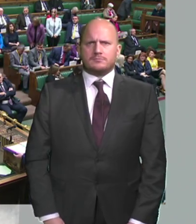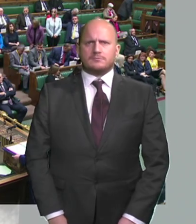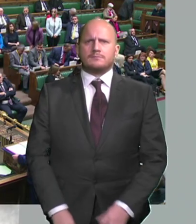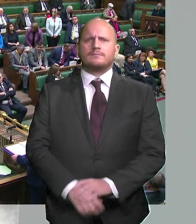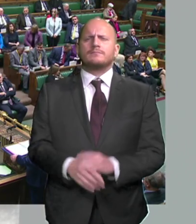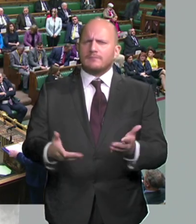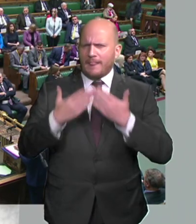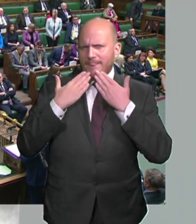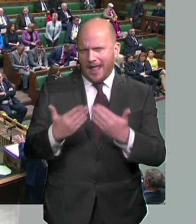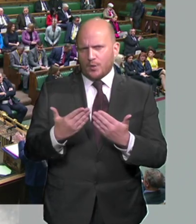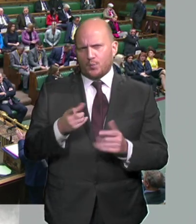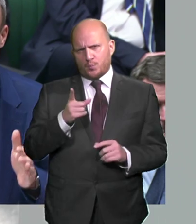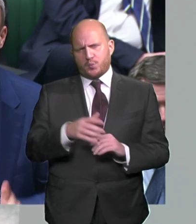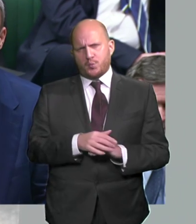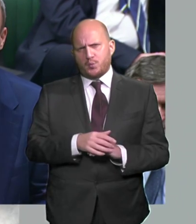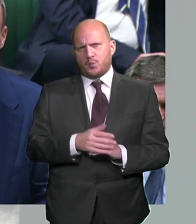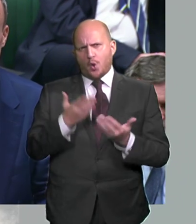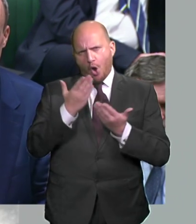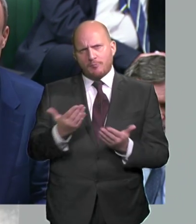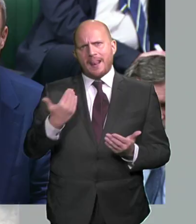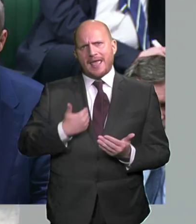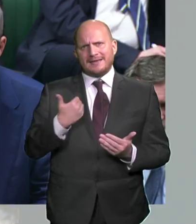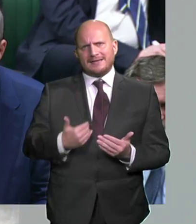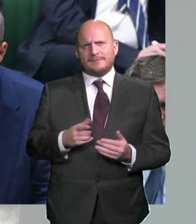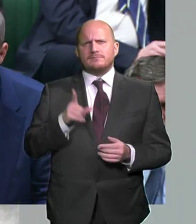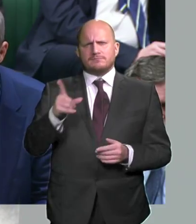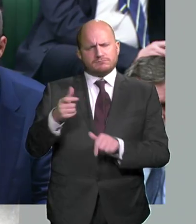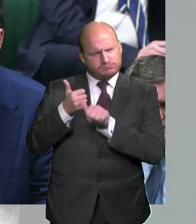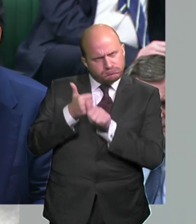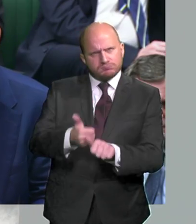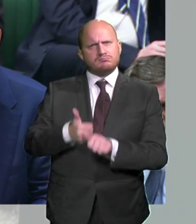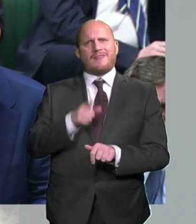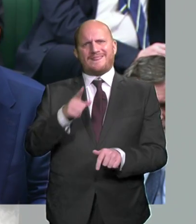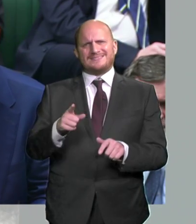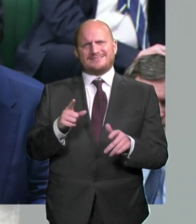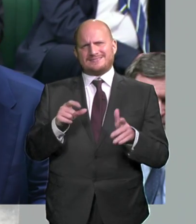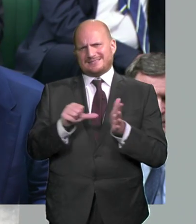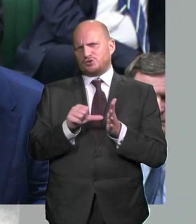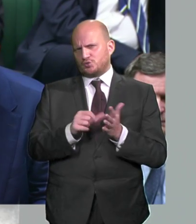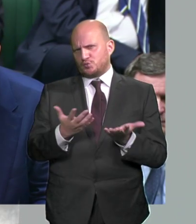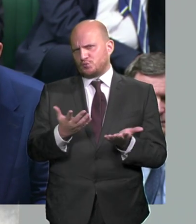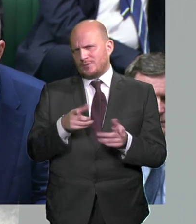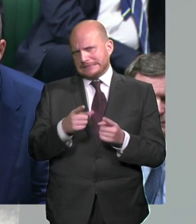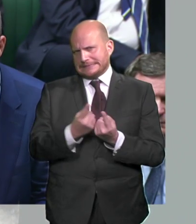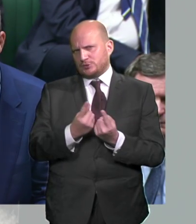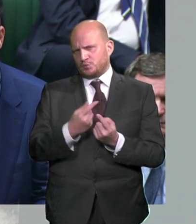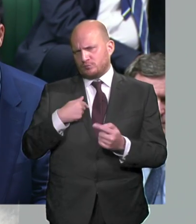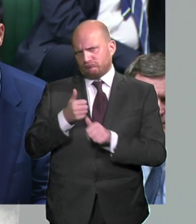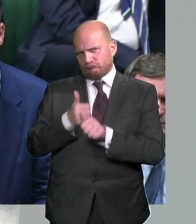I thank the honourable Lady, who has been a consistent champion on this issue, for which I recognise and pay tribute to her.